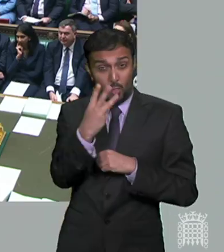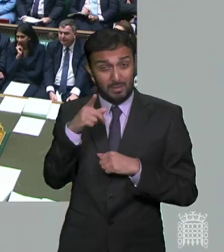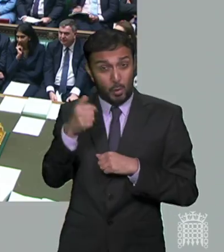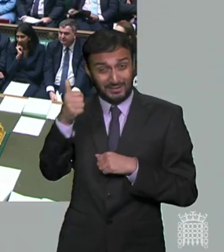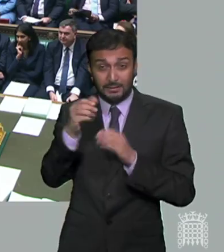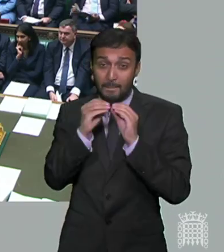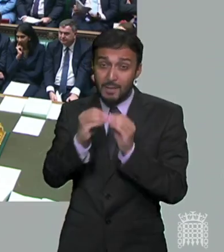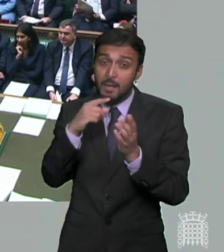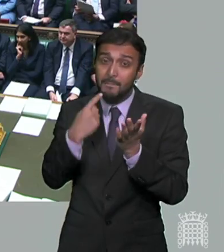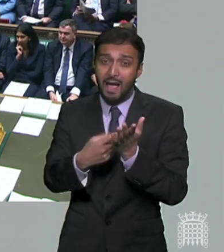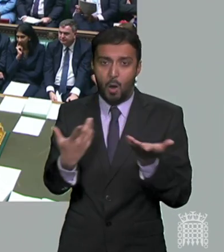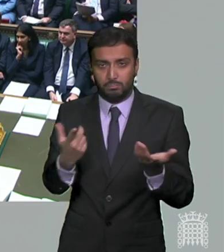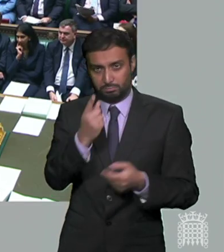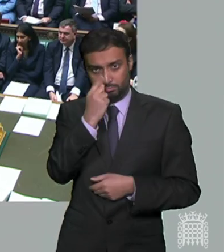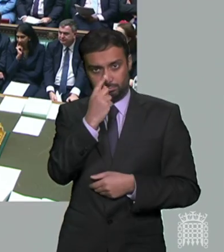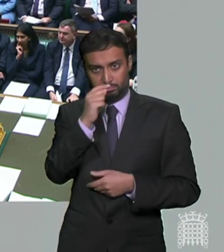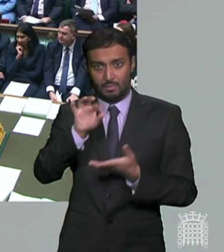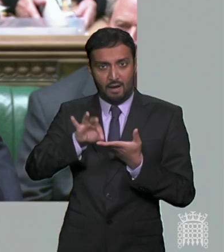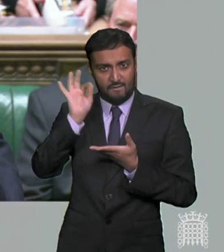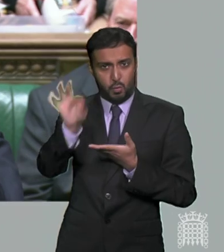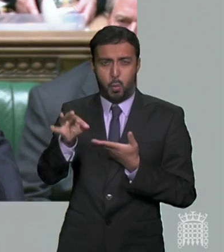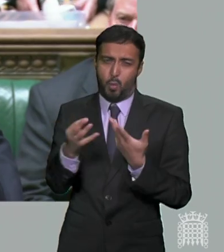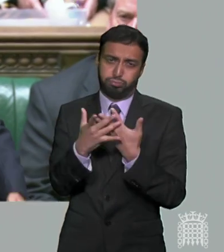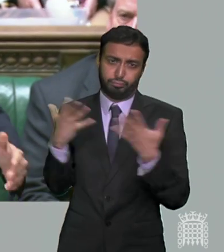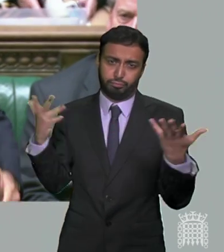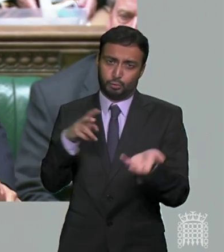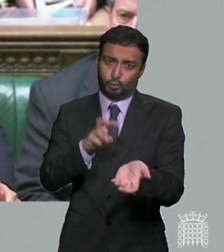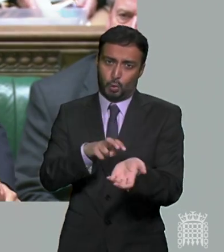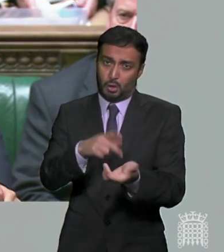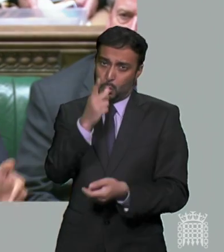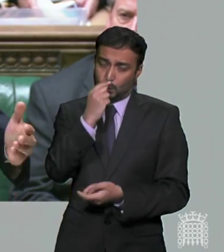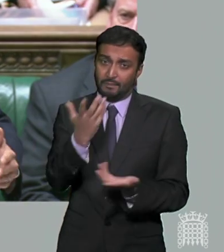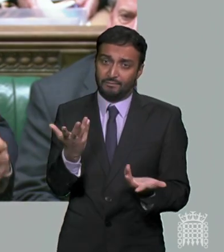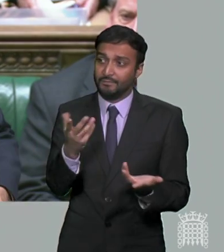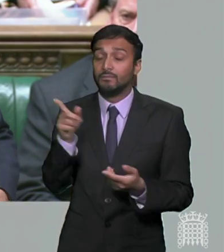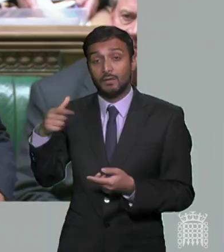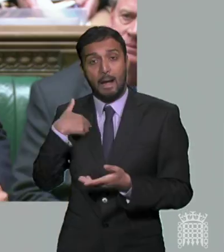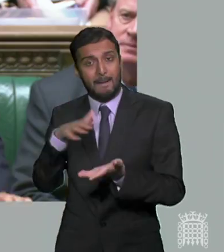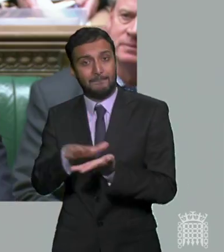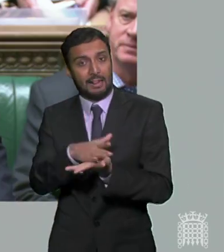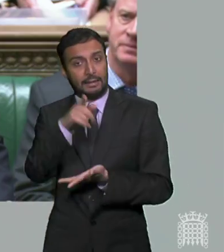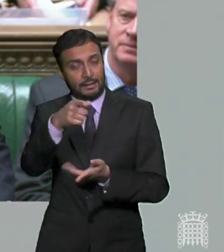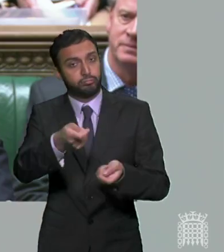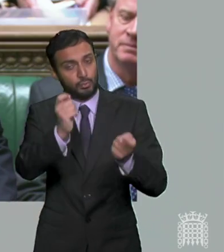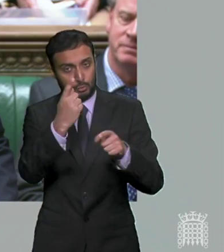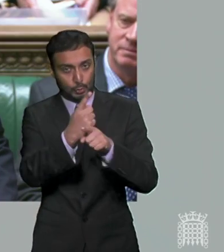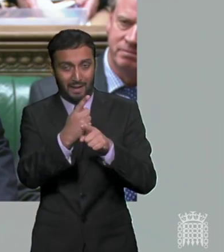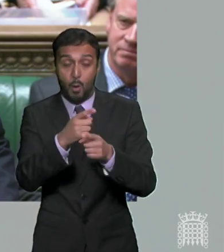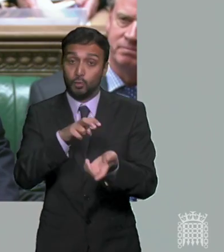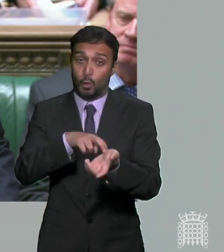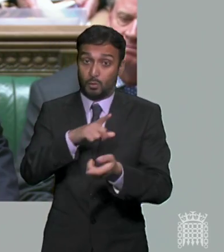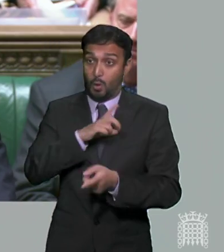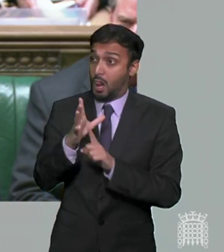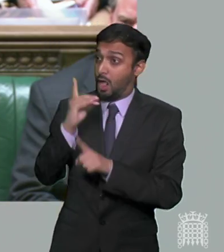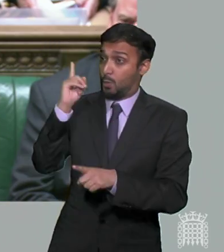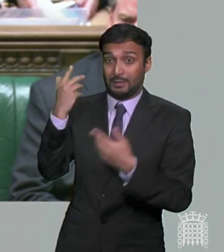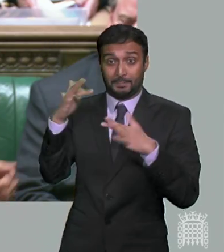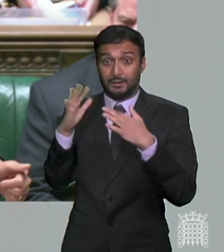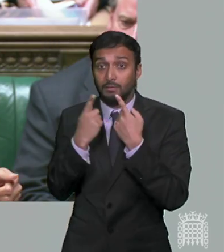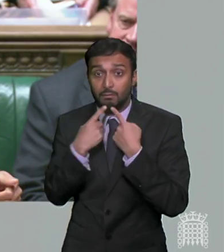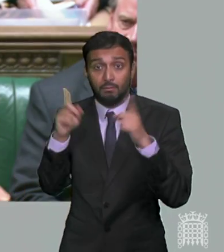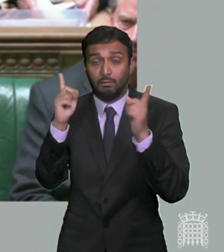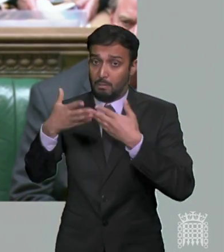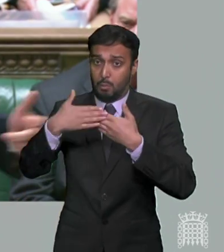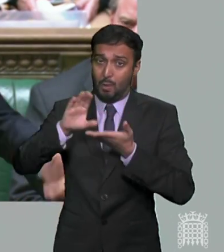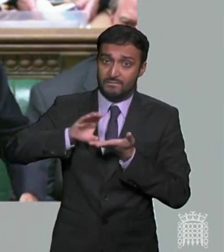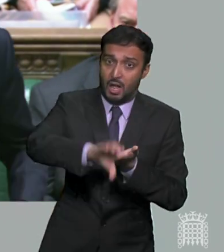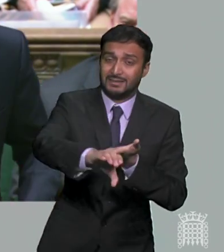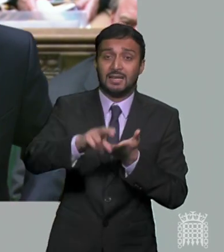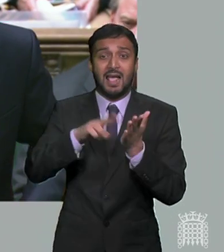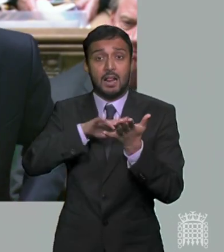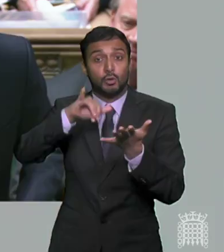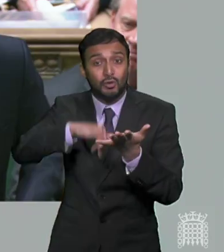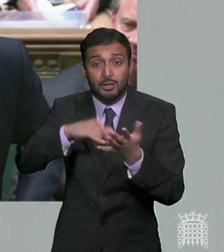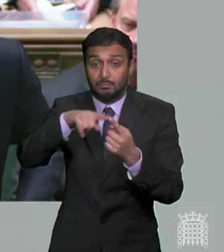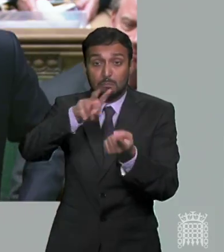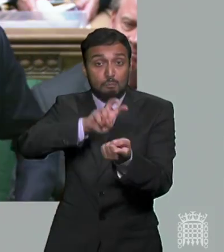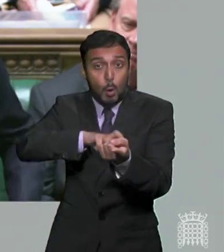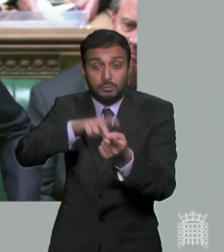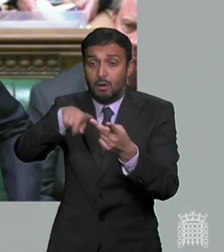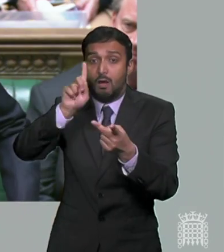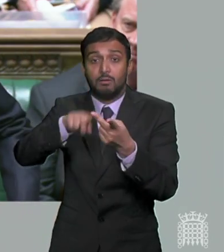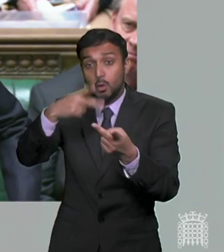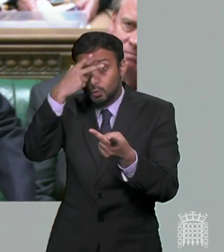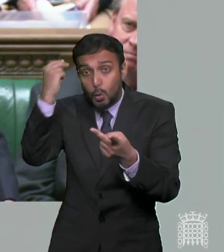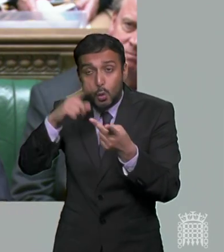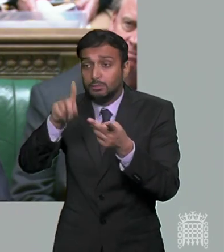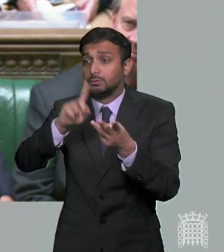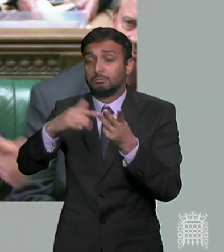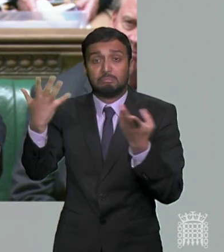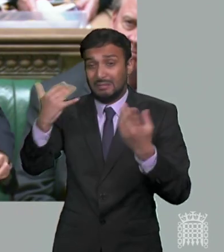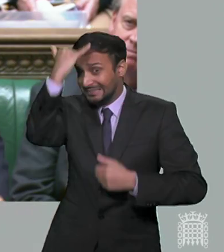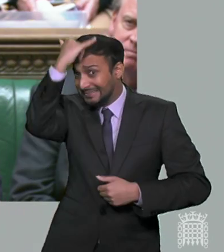I am pleased that the right honourable and learned Gentleman brought up doctors, because last week we delivered record increases in funding for the NHS—not just more doctors, but more nurses, more scans, more operations.